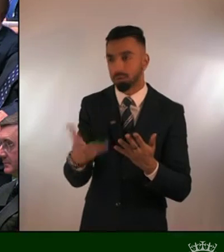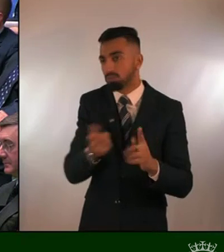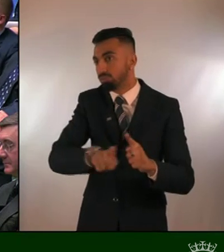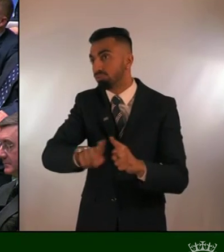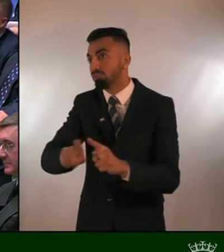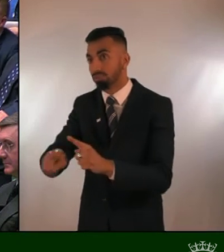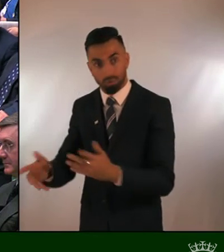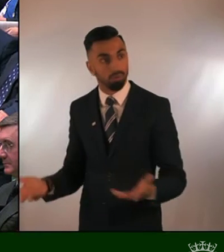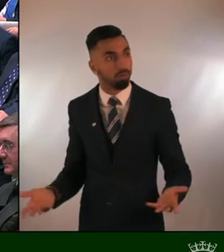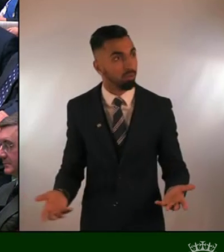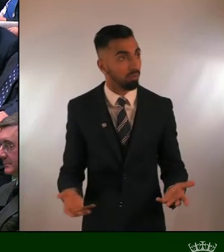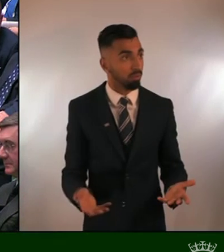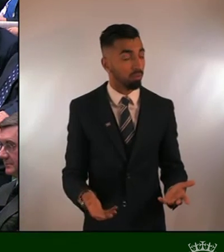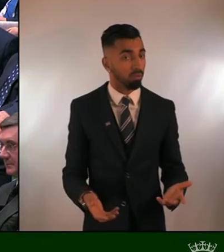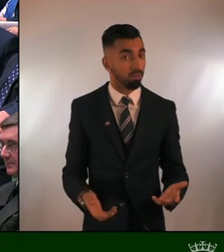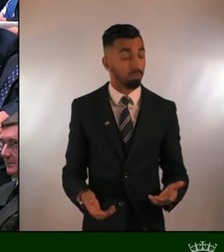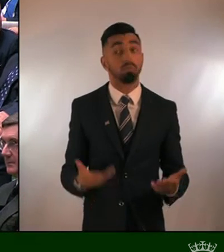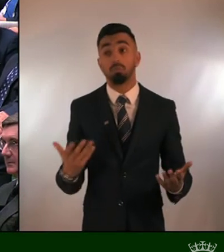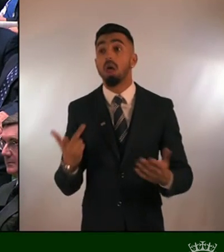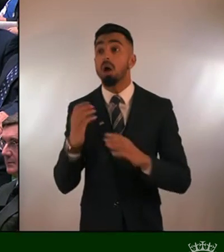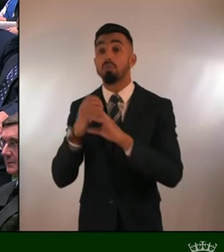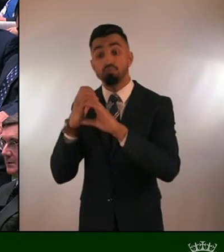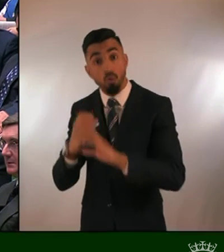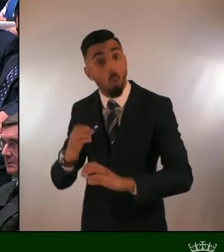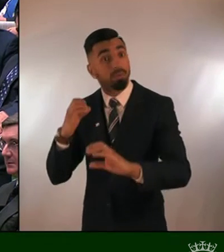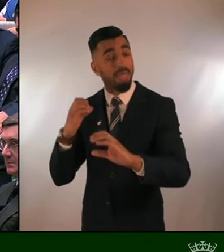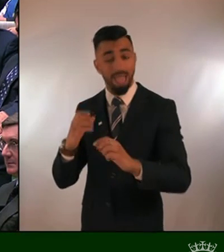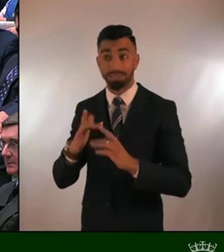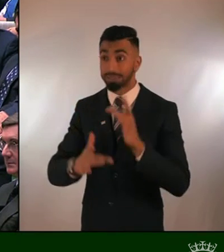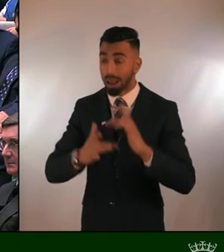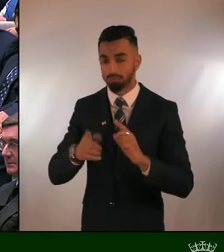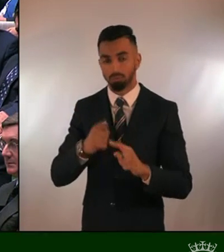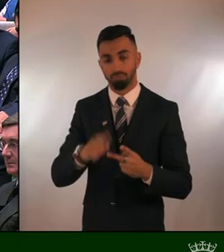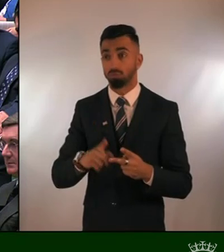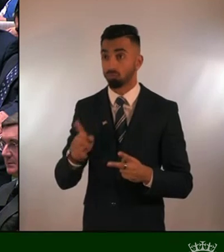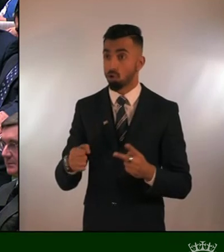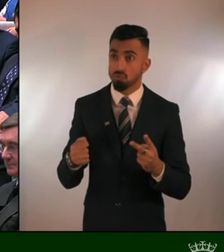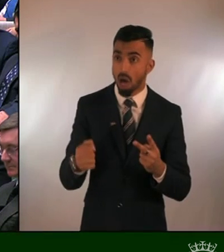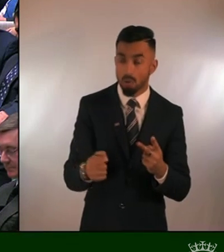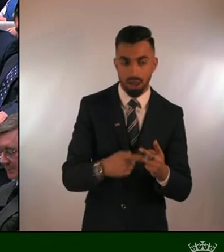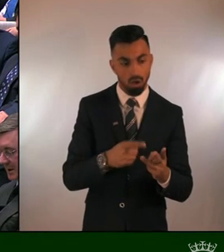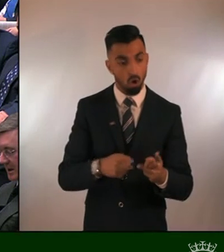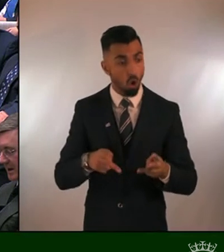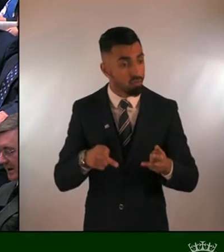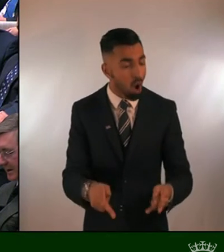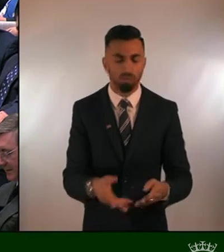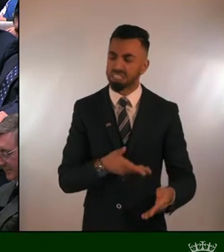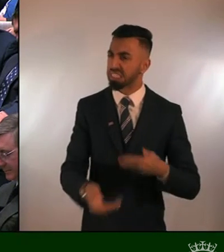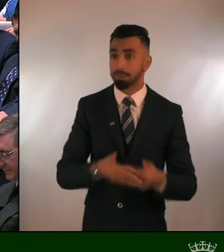Thirdly, we are going to build broadband, railway, roads: if the country needs it, we will build it.